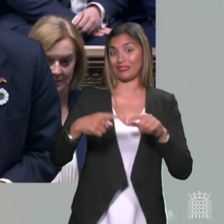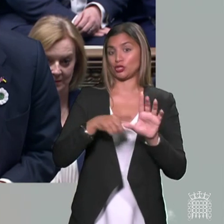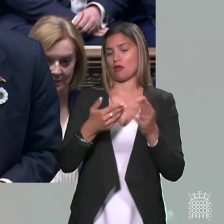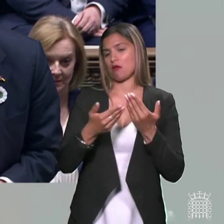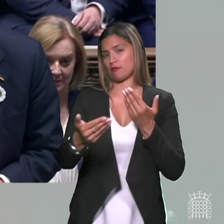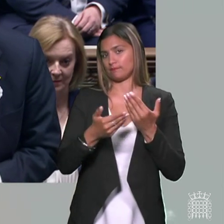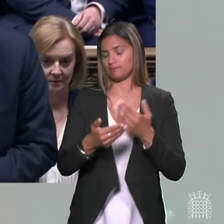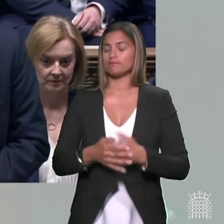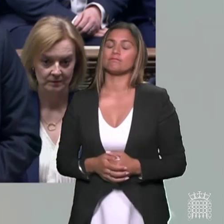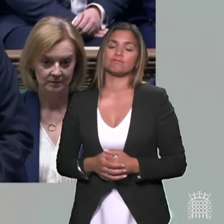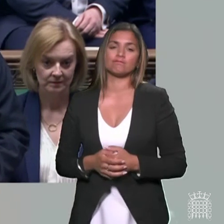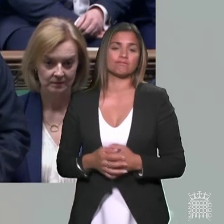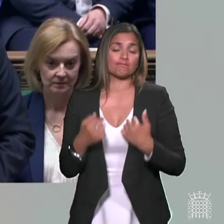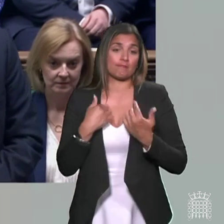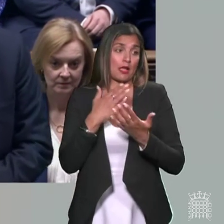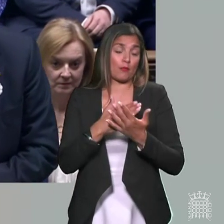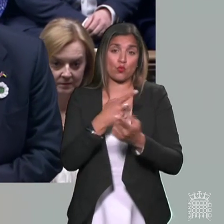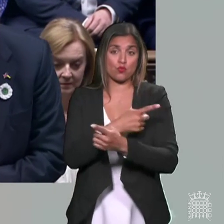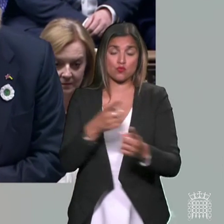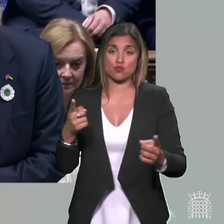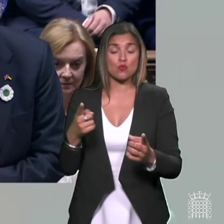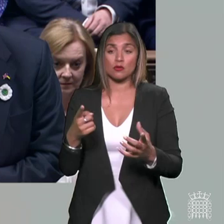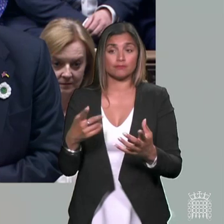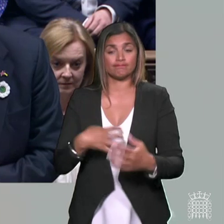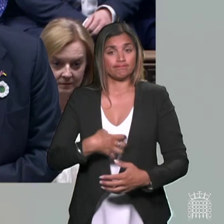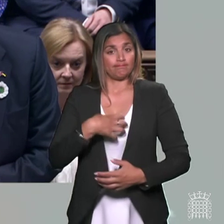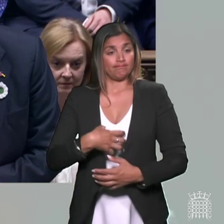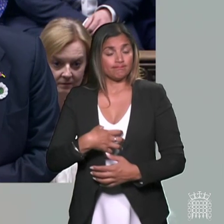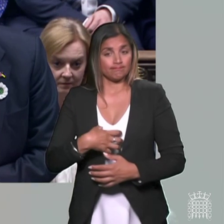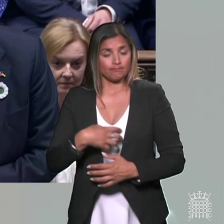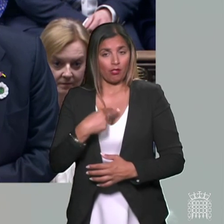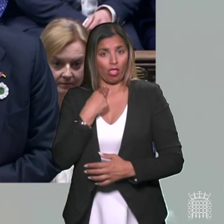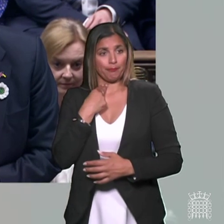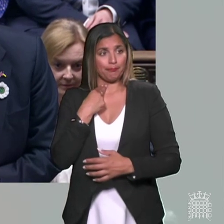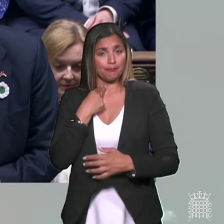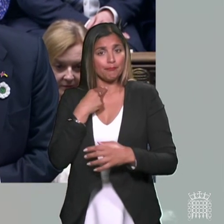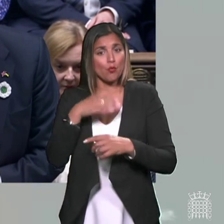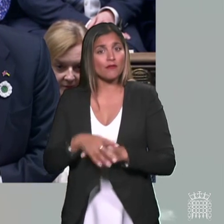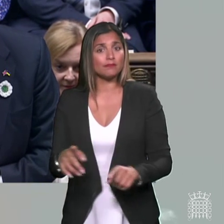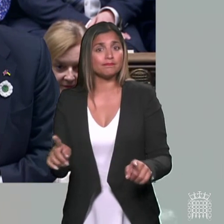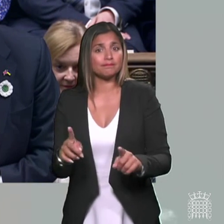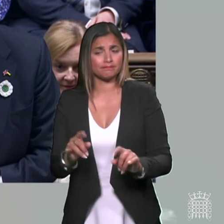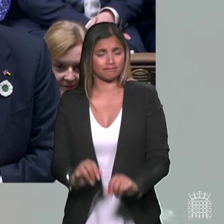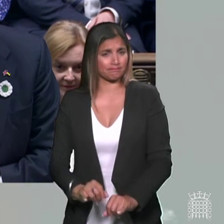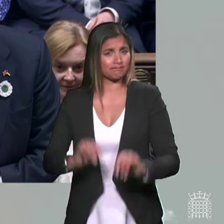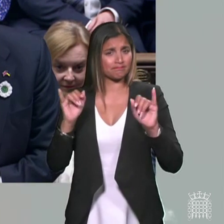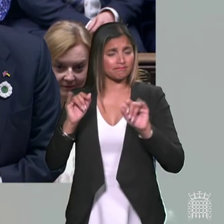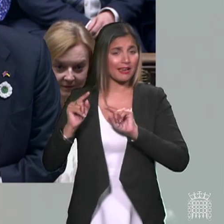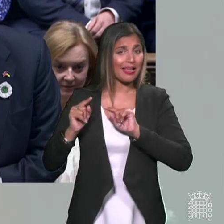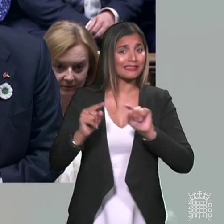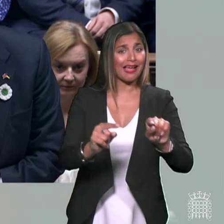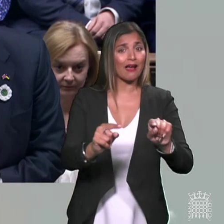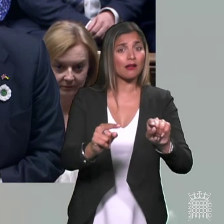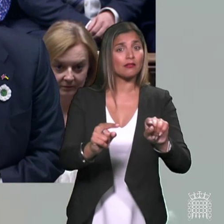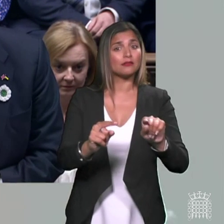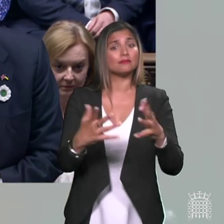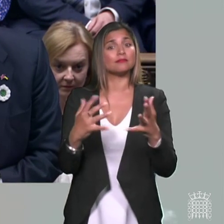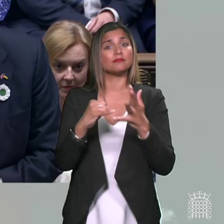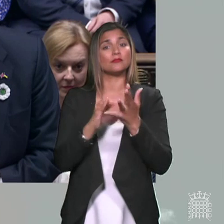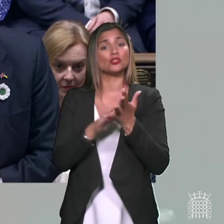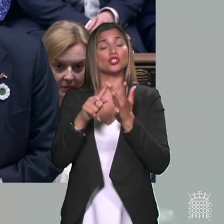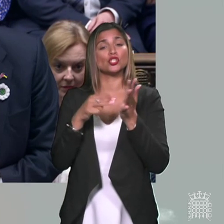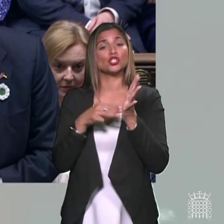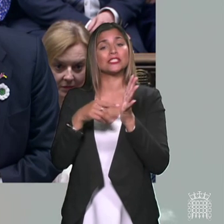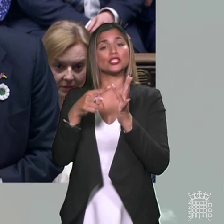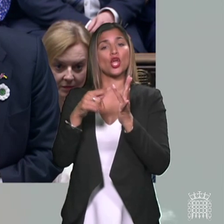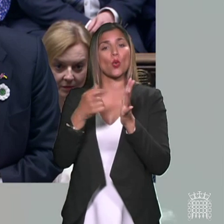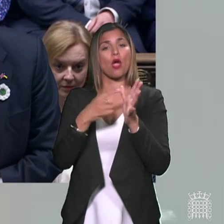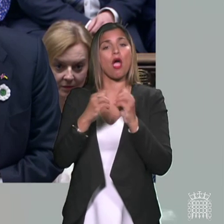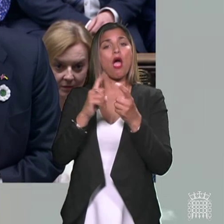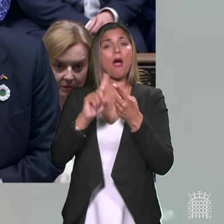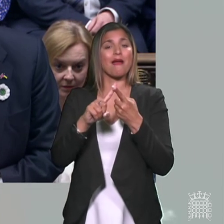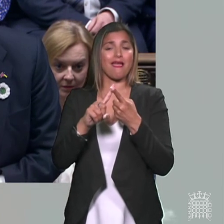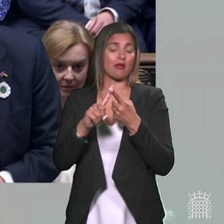I am sure the whole House was appalled and saddened, as I was, to hear about the despicable attack on Shinzo Abe.